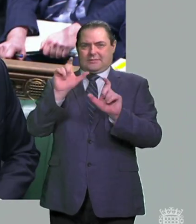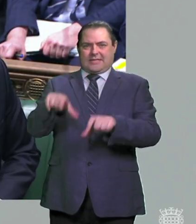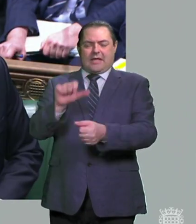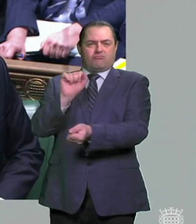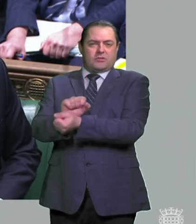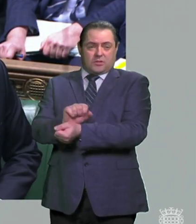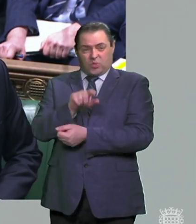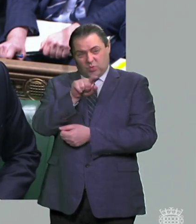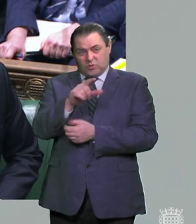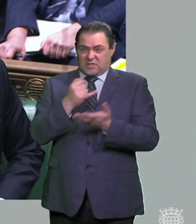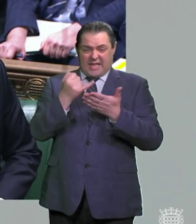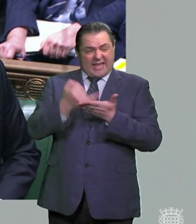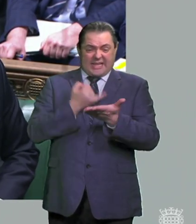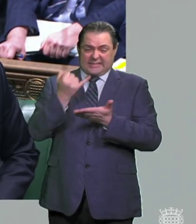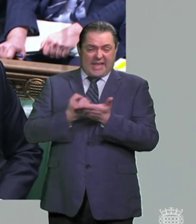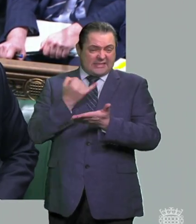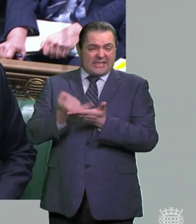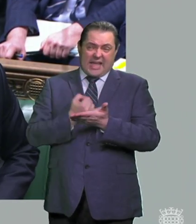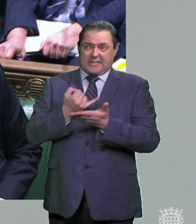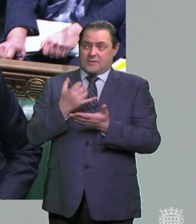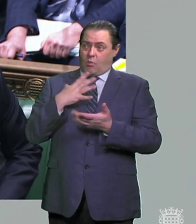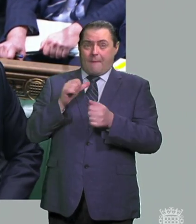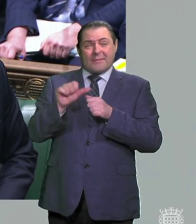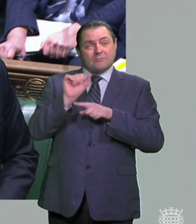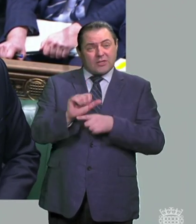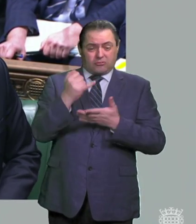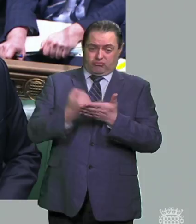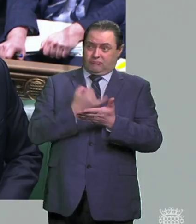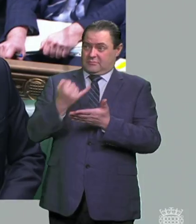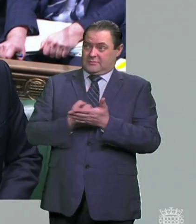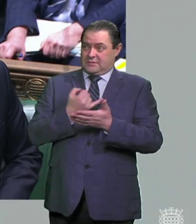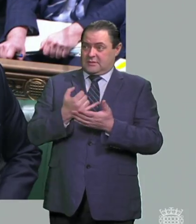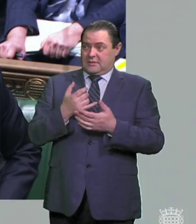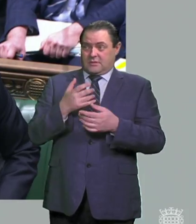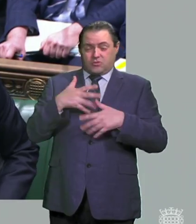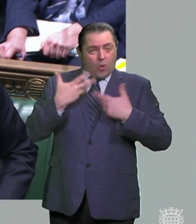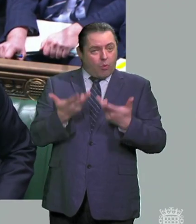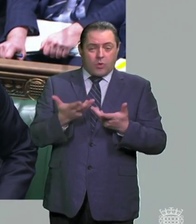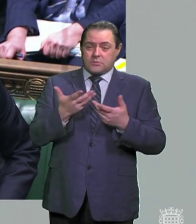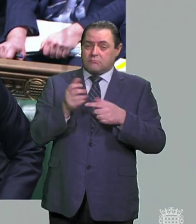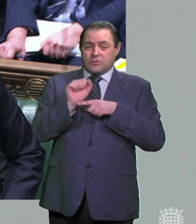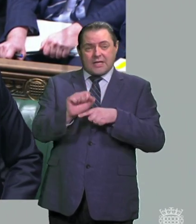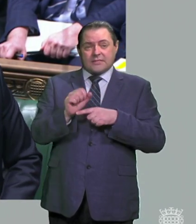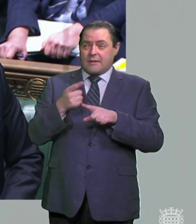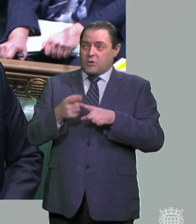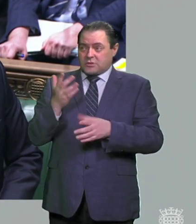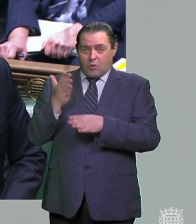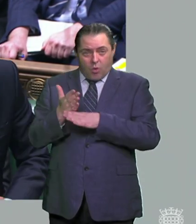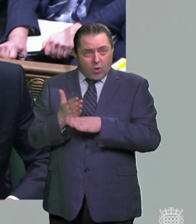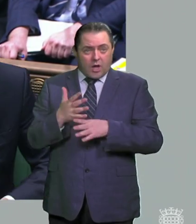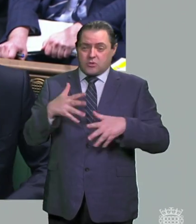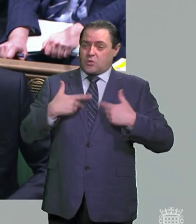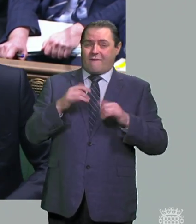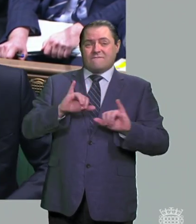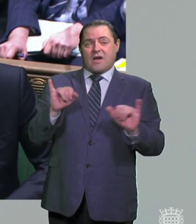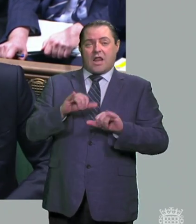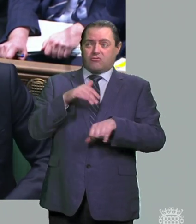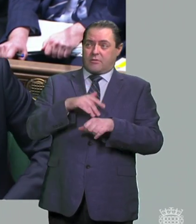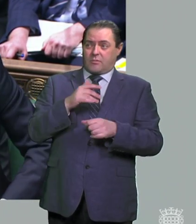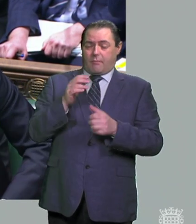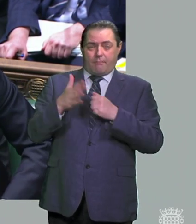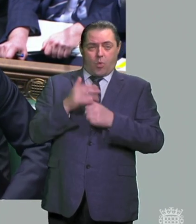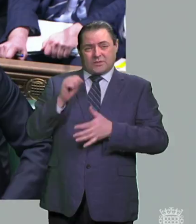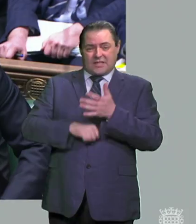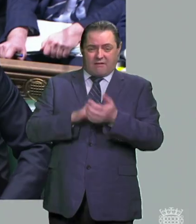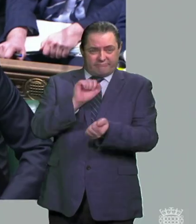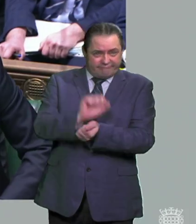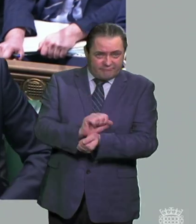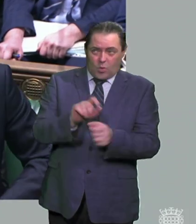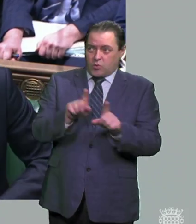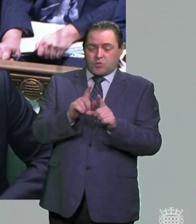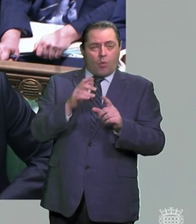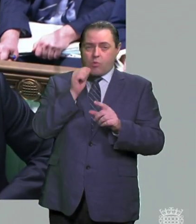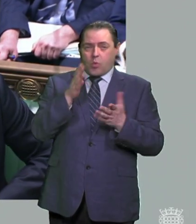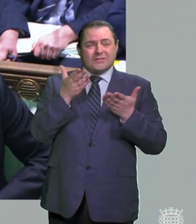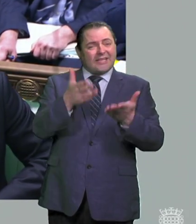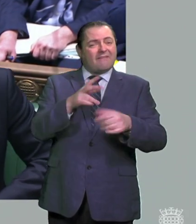All that the Opposition have done is vote against greater protections for emergency workers, oppose tougher sentences for violent criminals, and they are failing to give the police the powers they need.